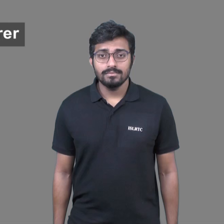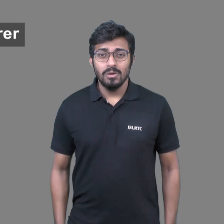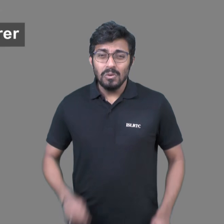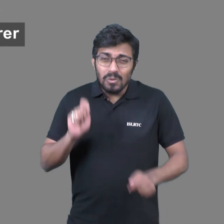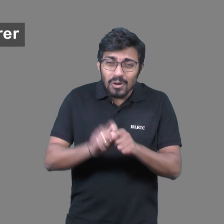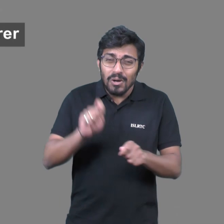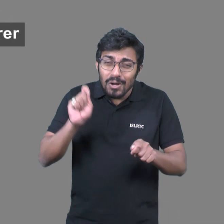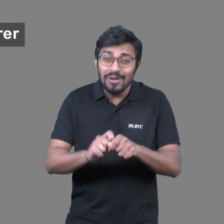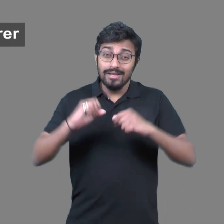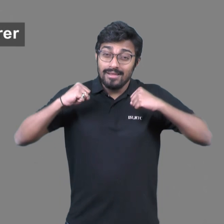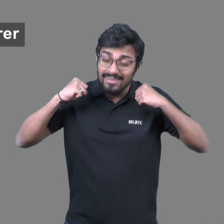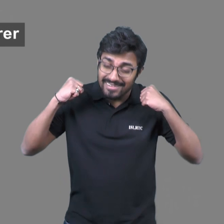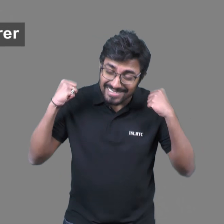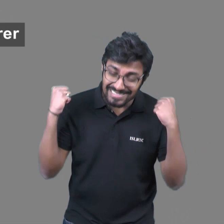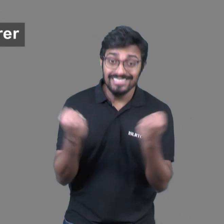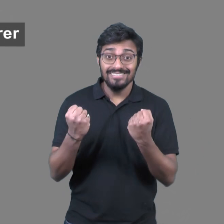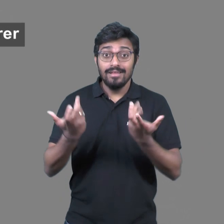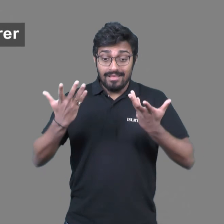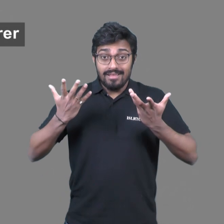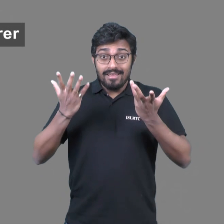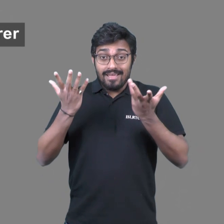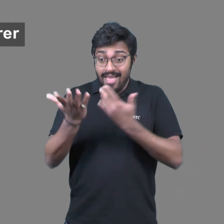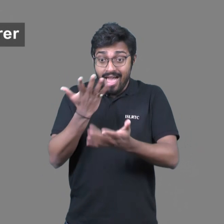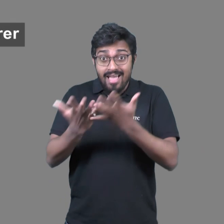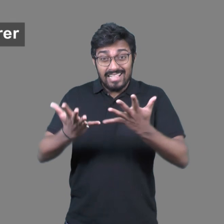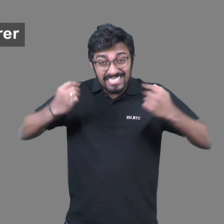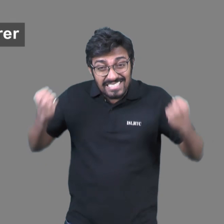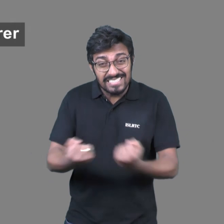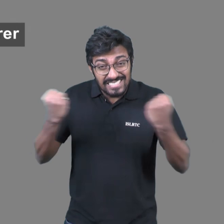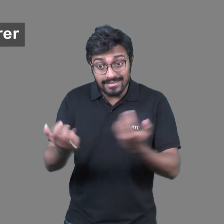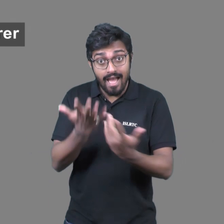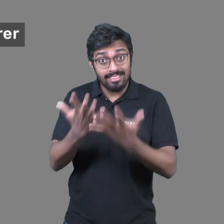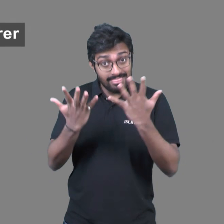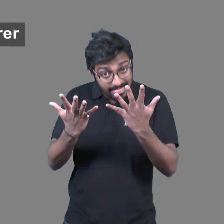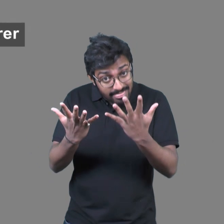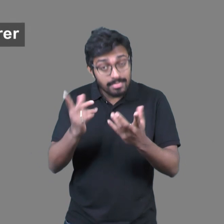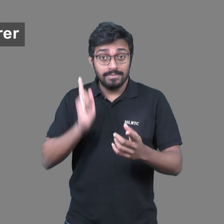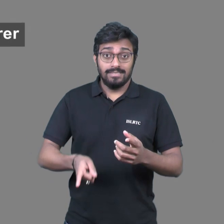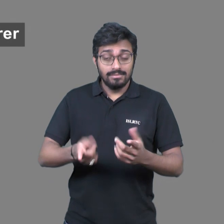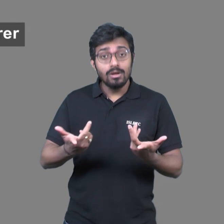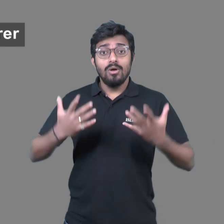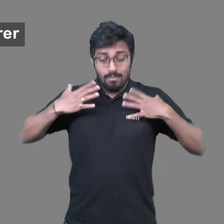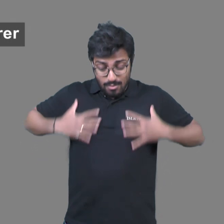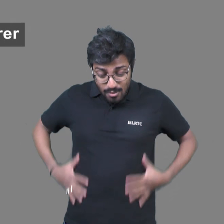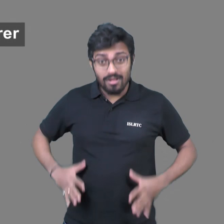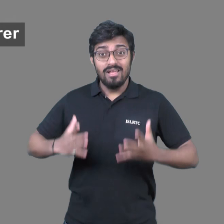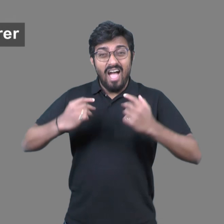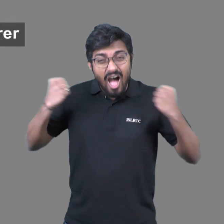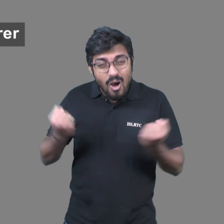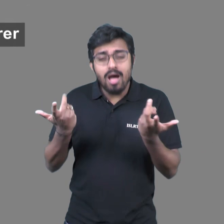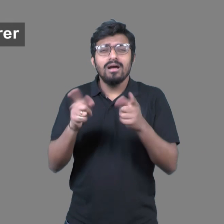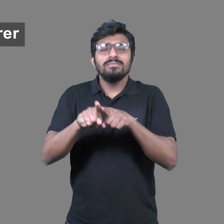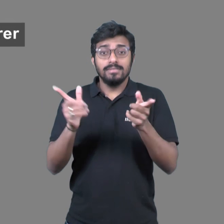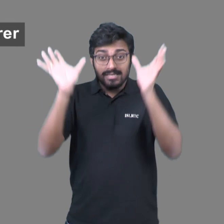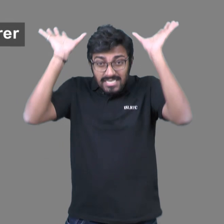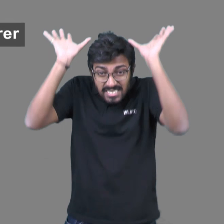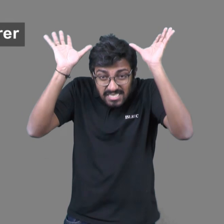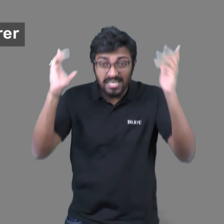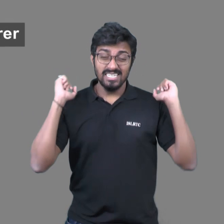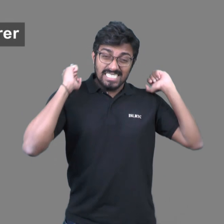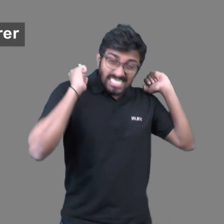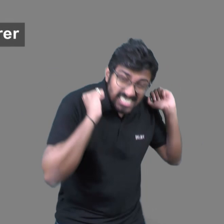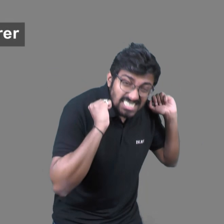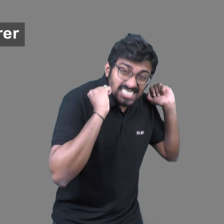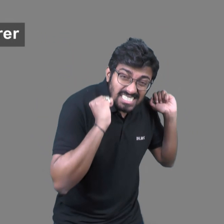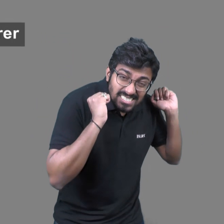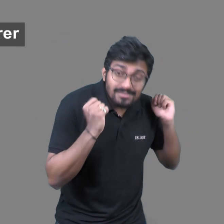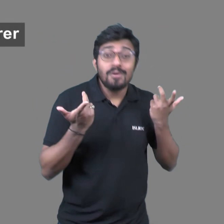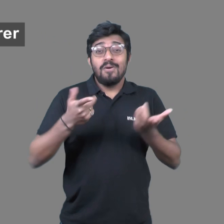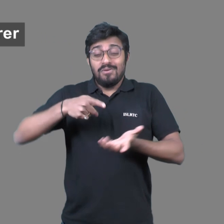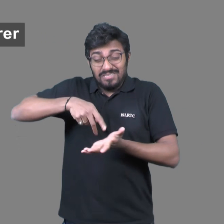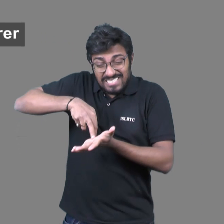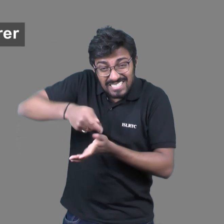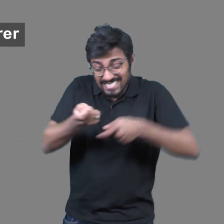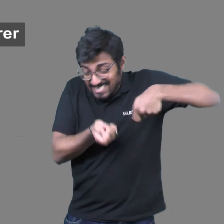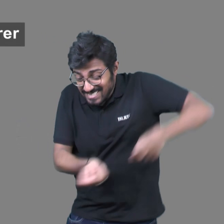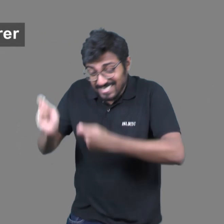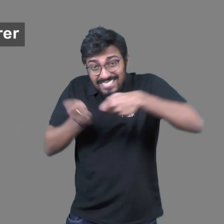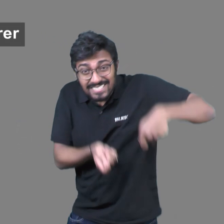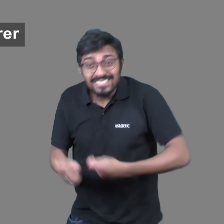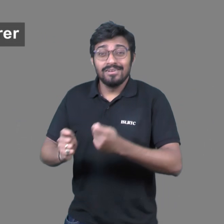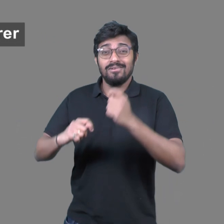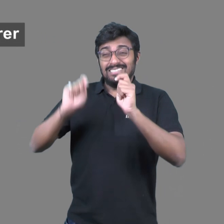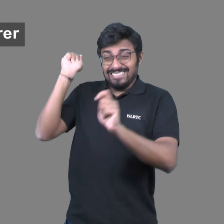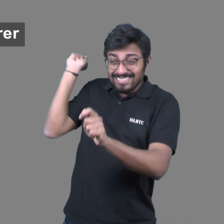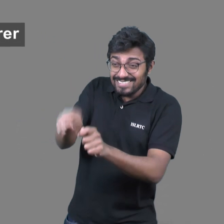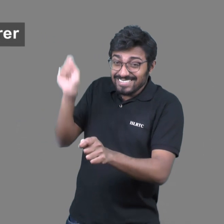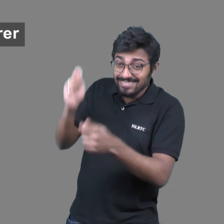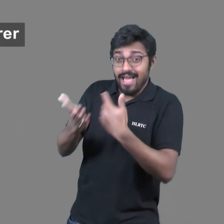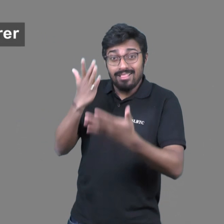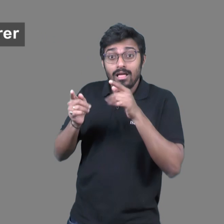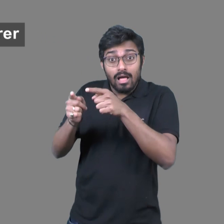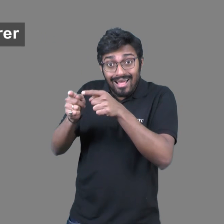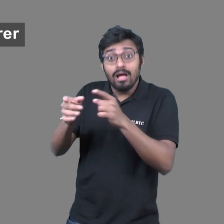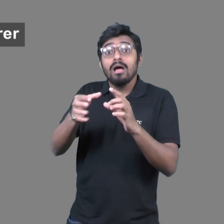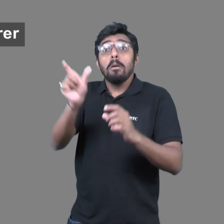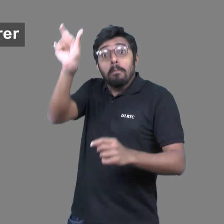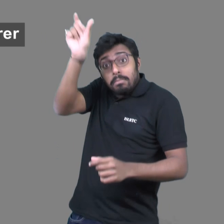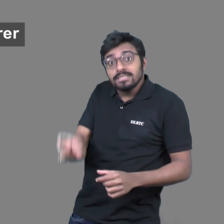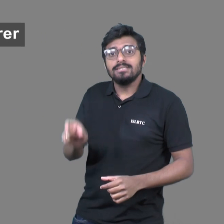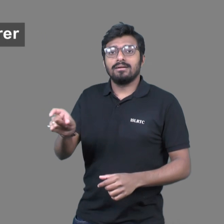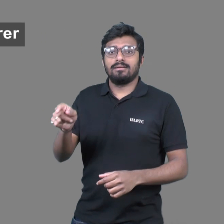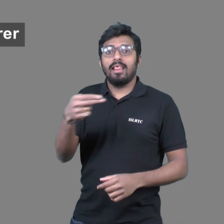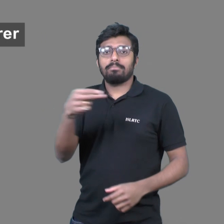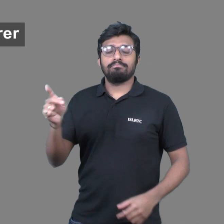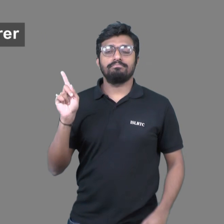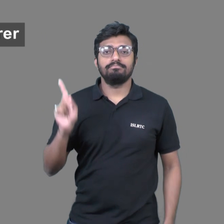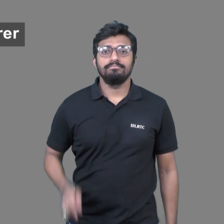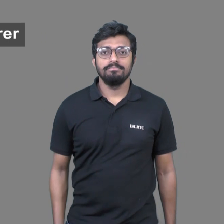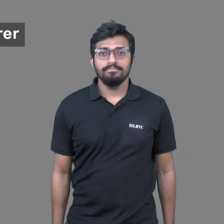Labourer